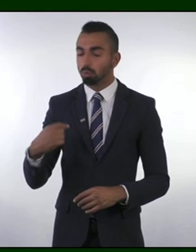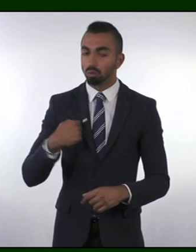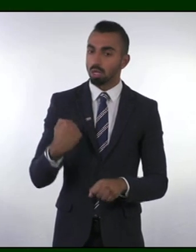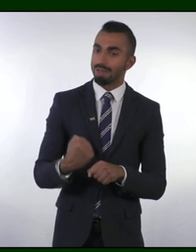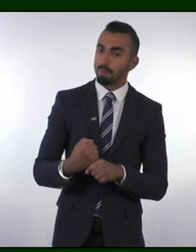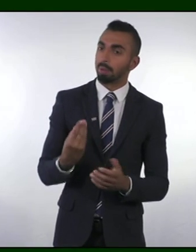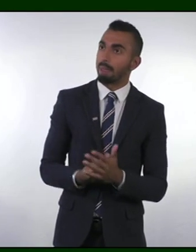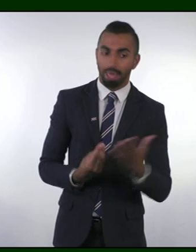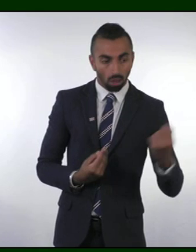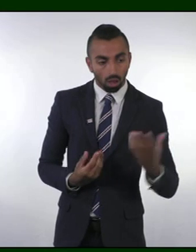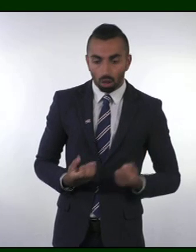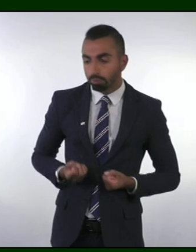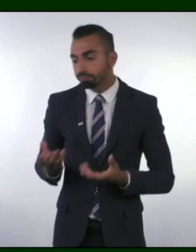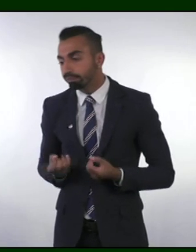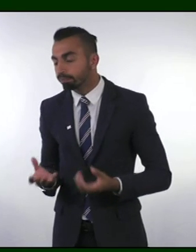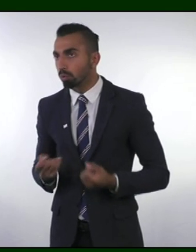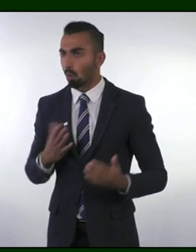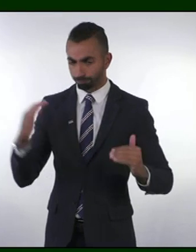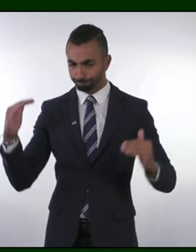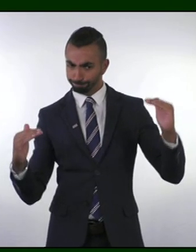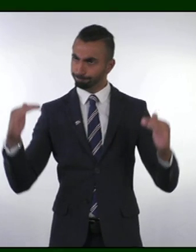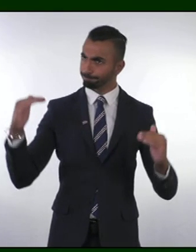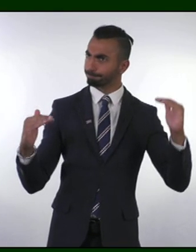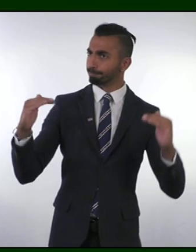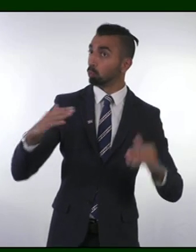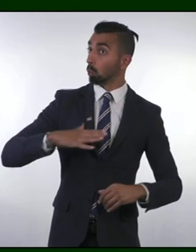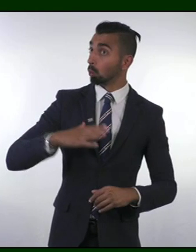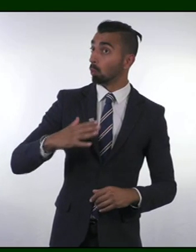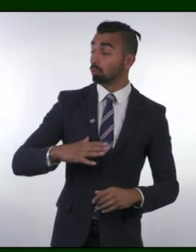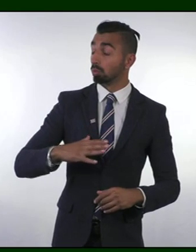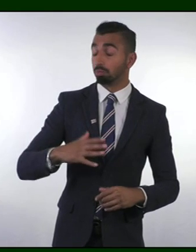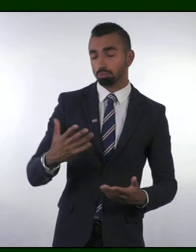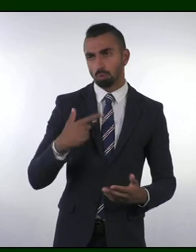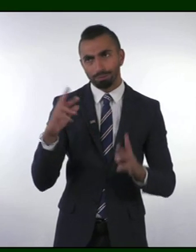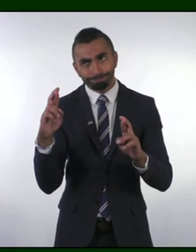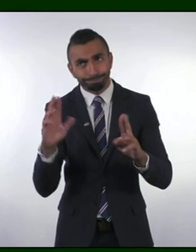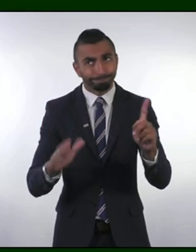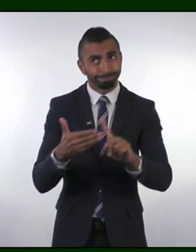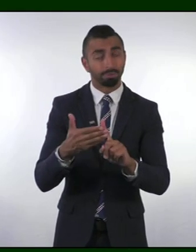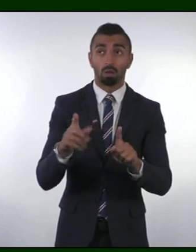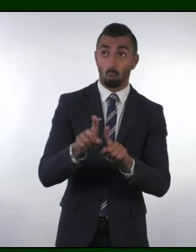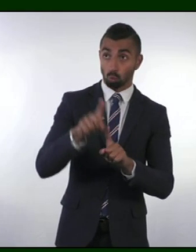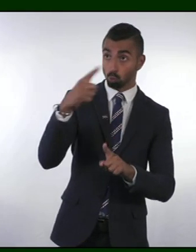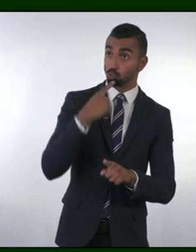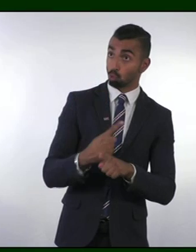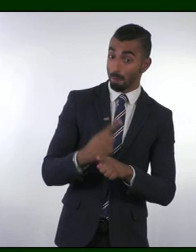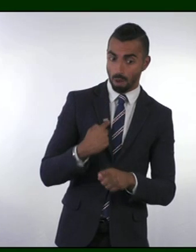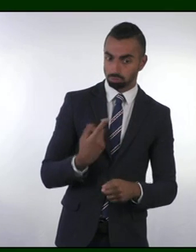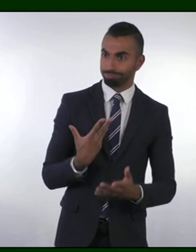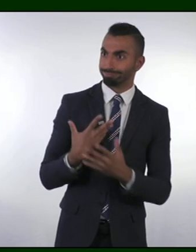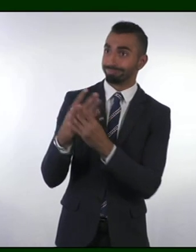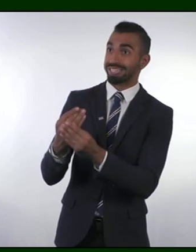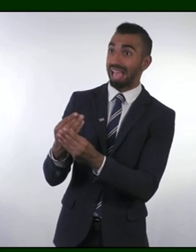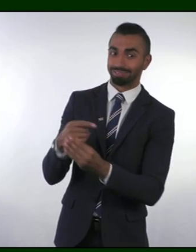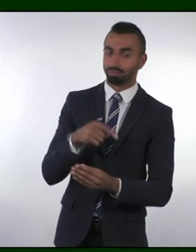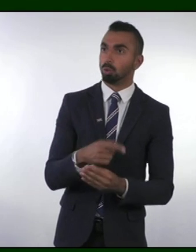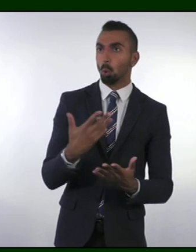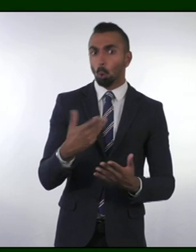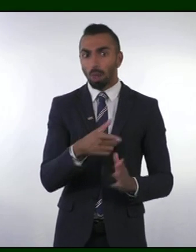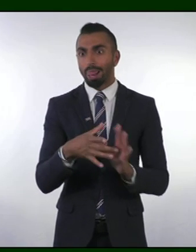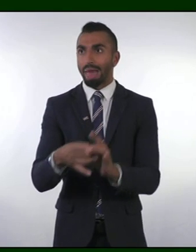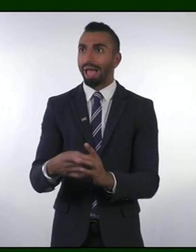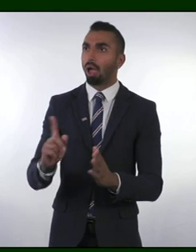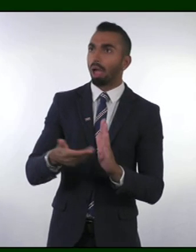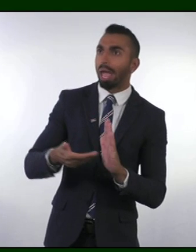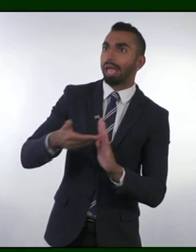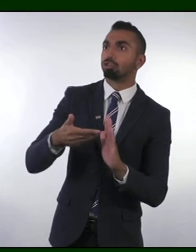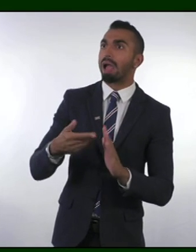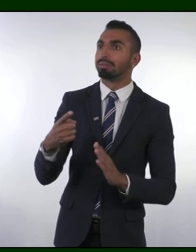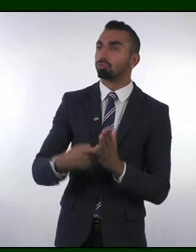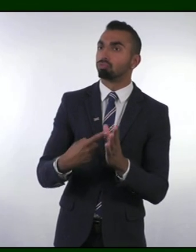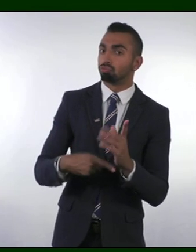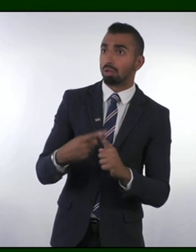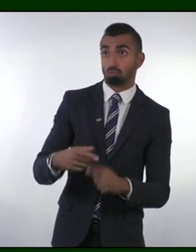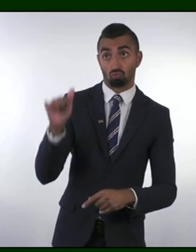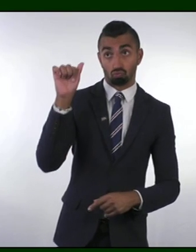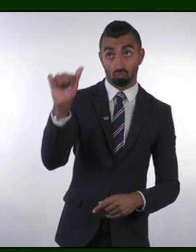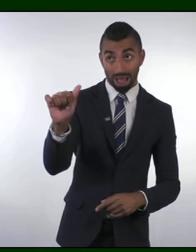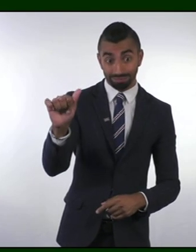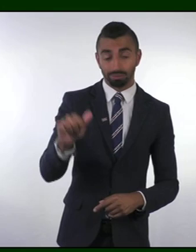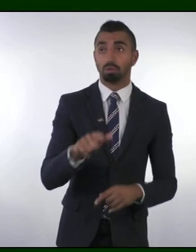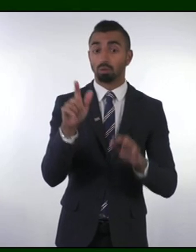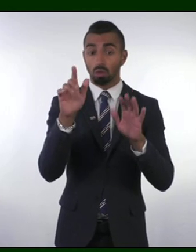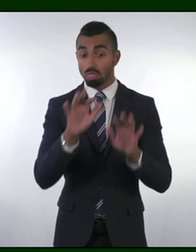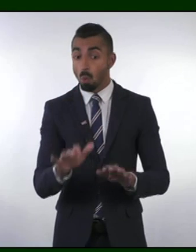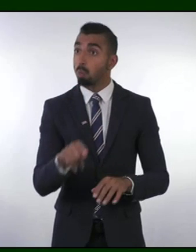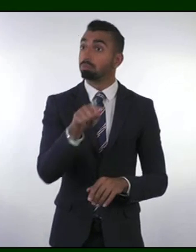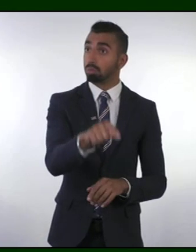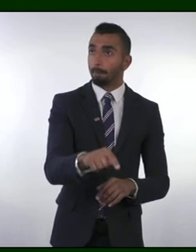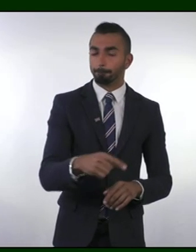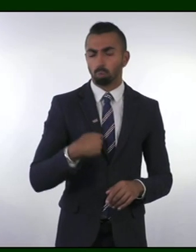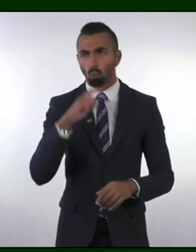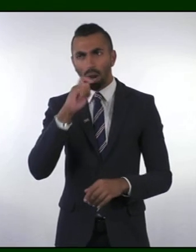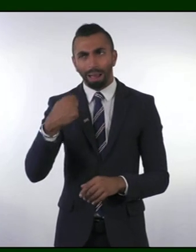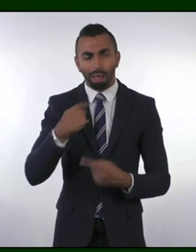We can and will do exactly that. He is right to highlight the sensitivity of our debt to interest rates, which was why he was right to introduce into our fiscal framework the notion of an interest service rule, and that is something that I will look at keenly in the coming months.